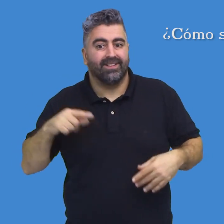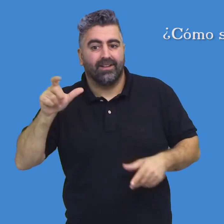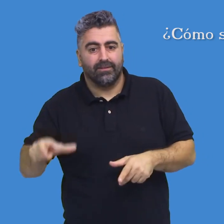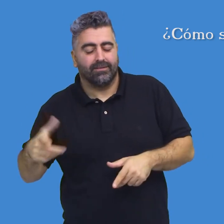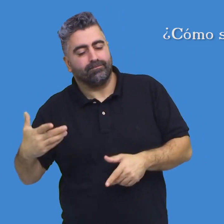persona